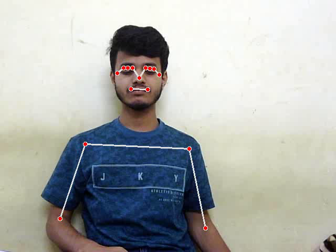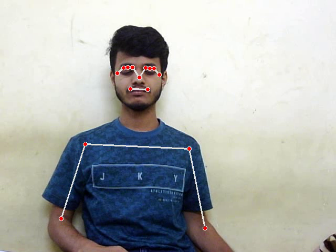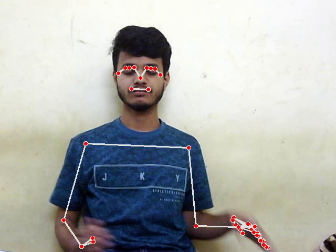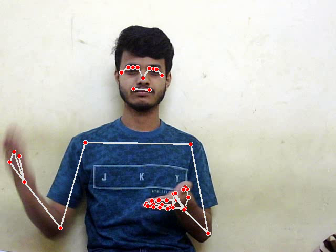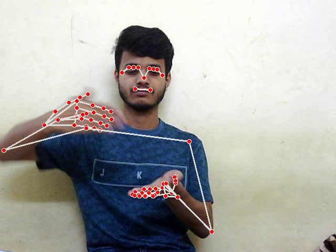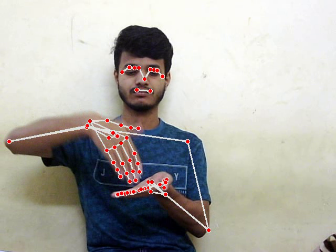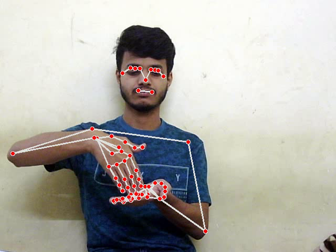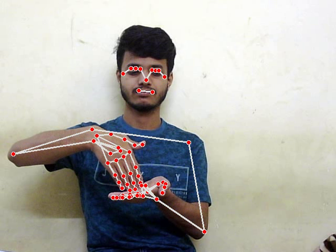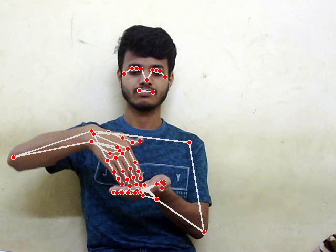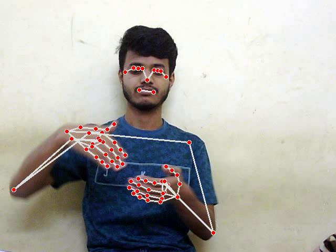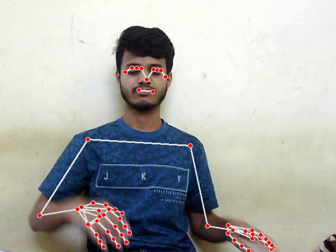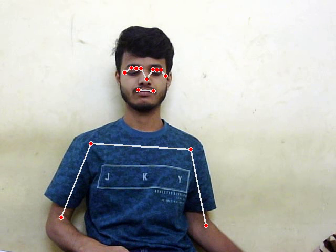again